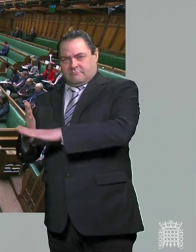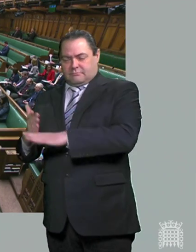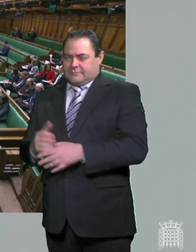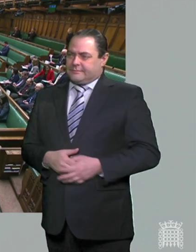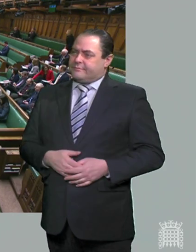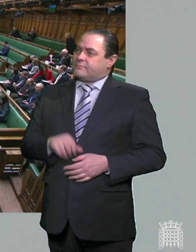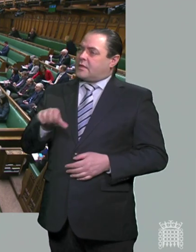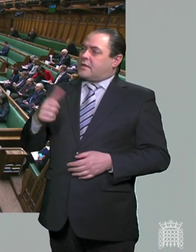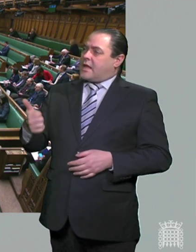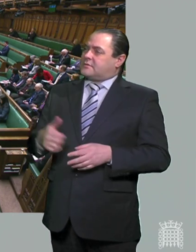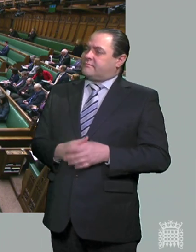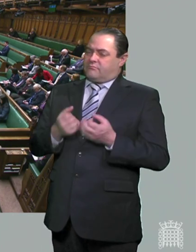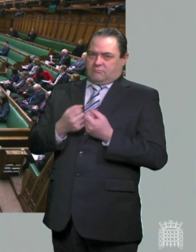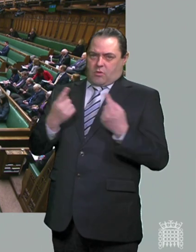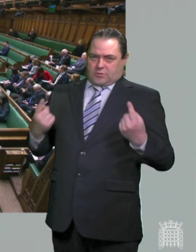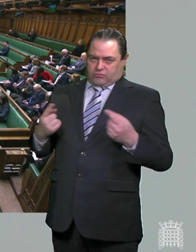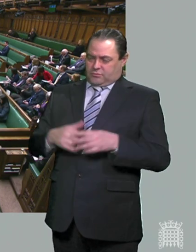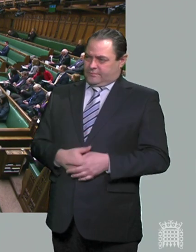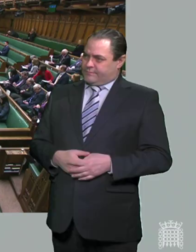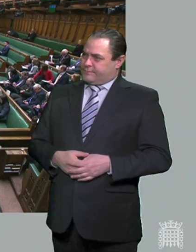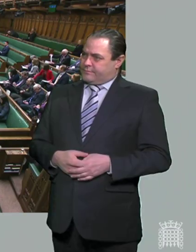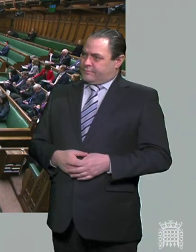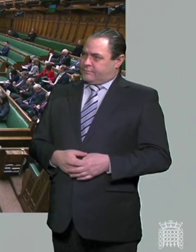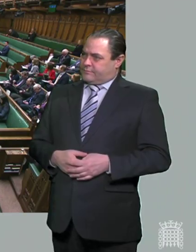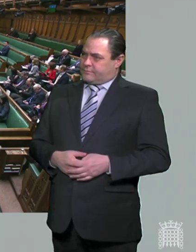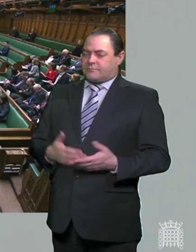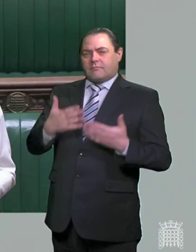I call the shadow Minister.